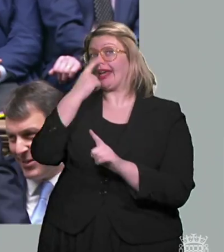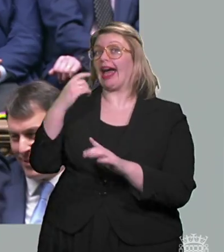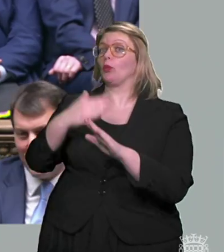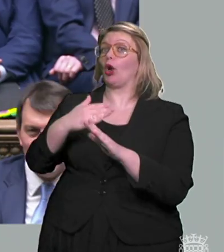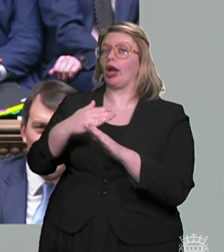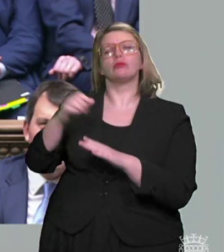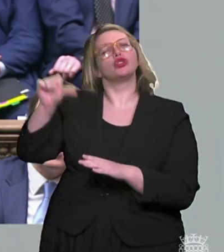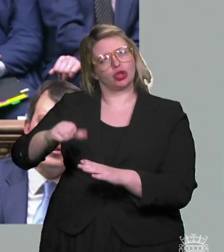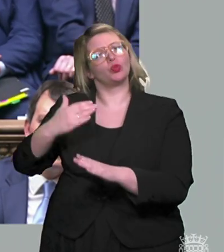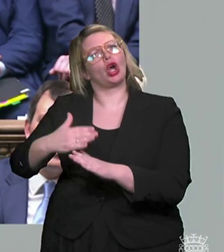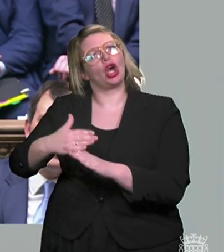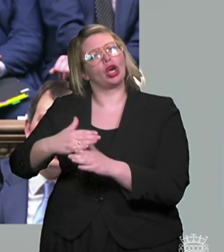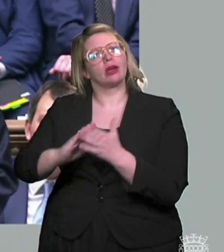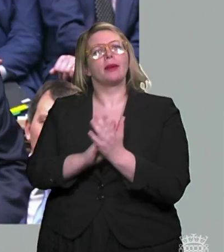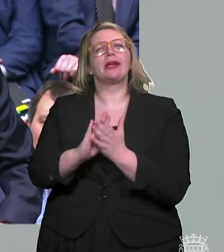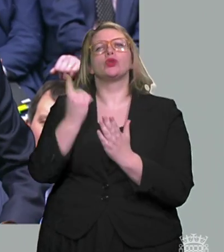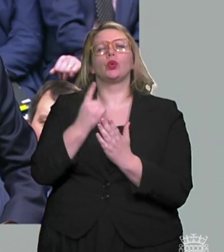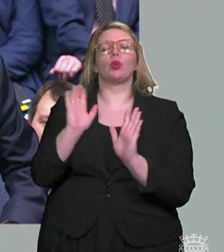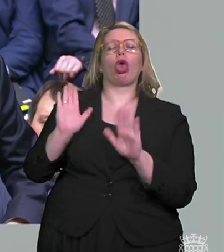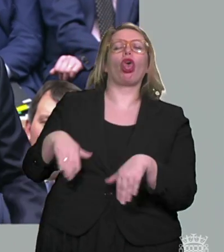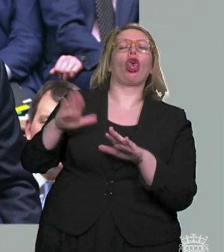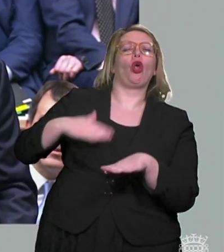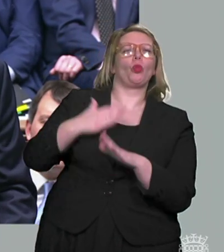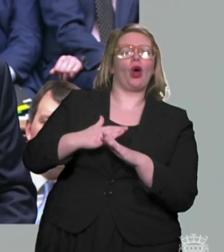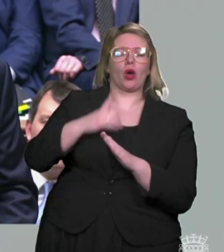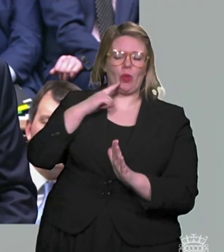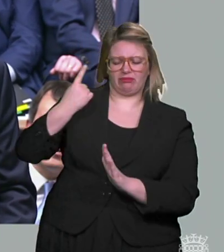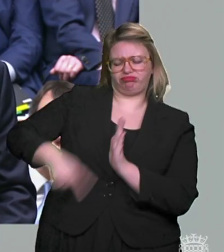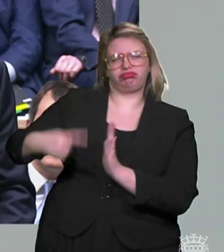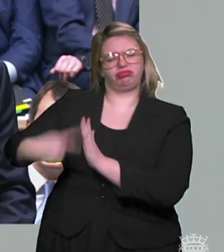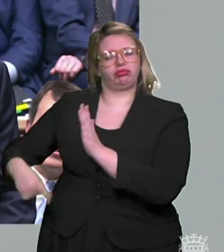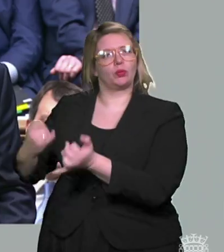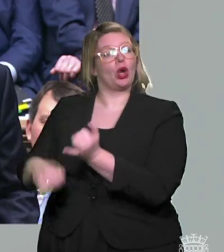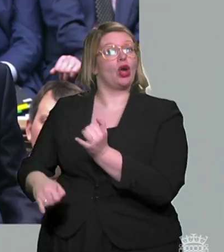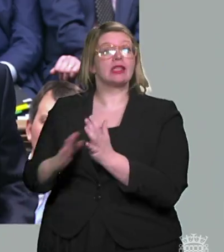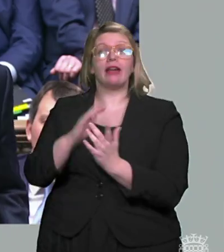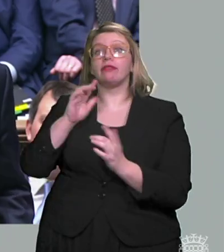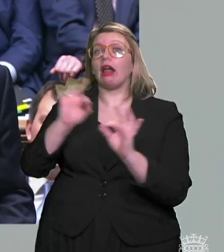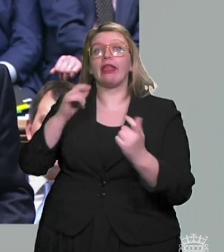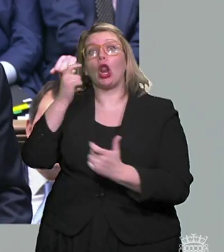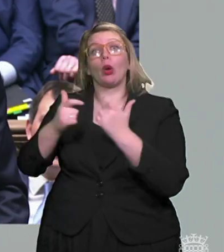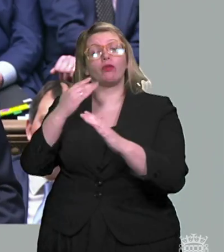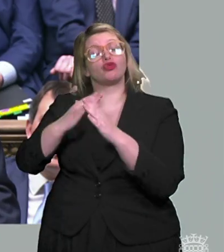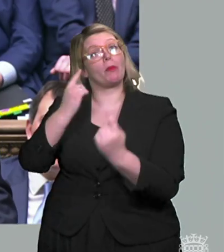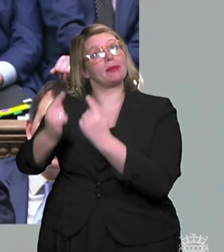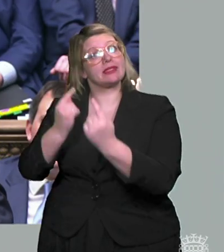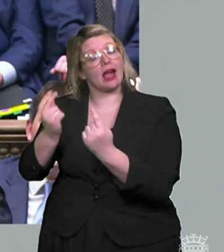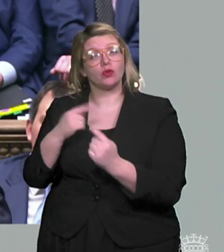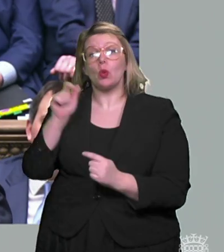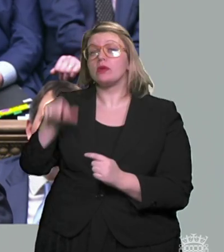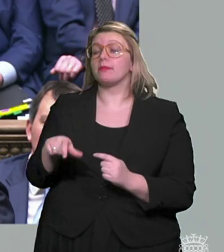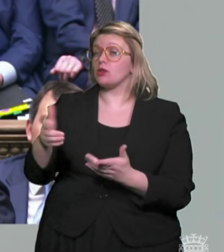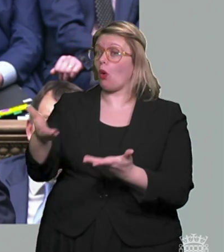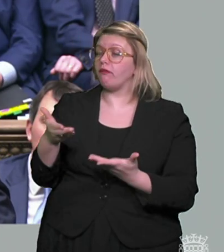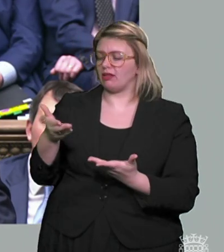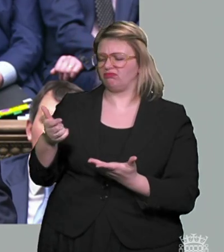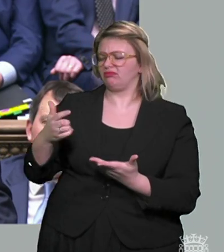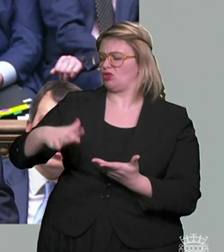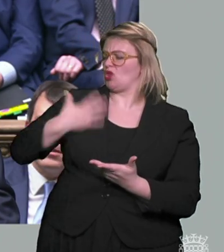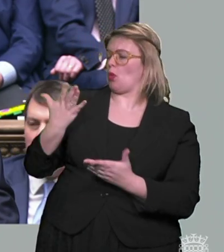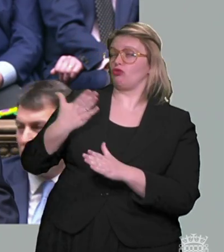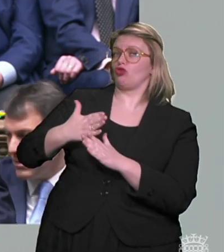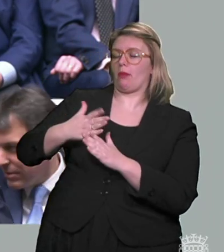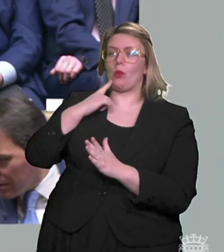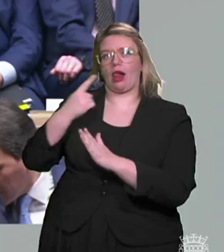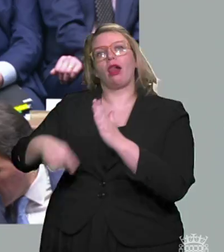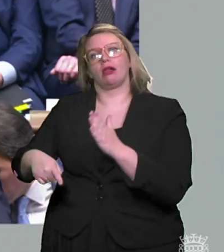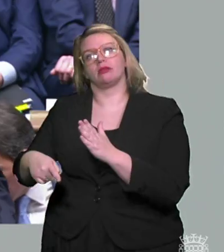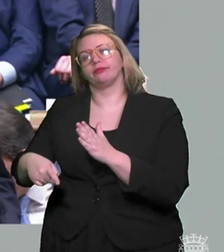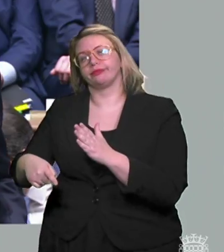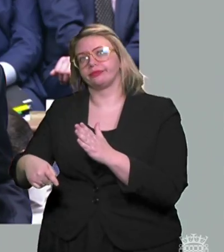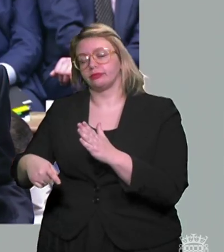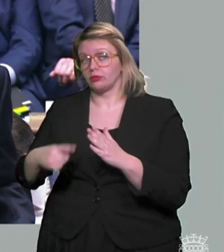Sanctions will be applied more rigorously to those who fail to meet strict work search requirements or choose not to take up a reasonable job offer.